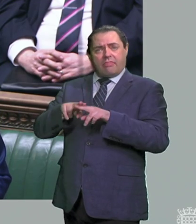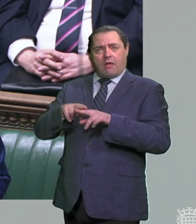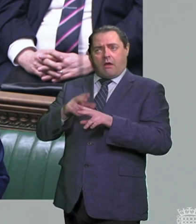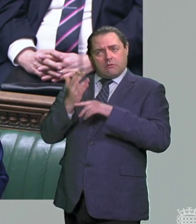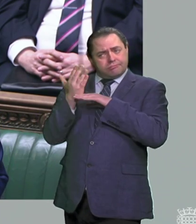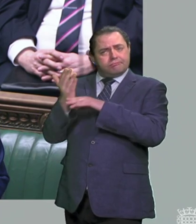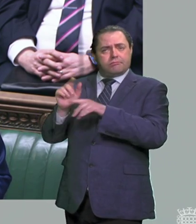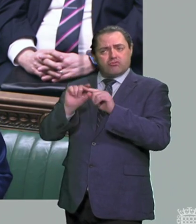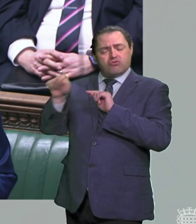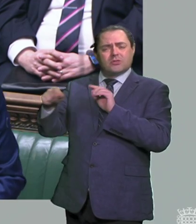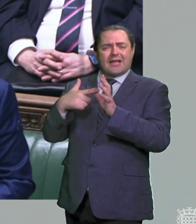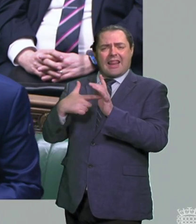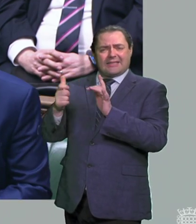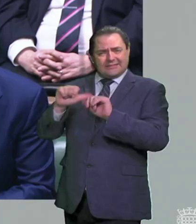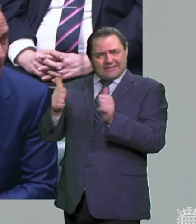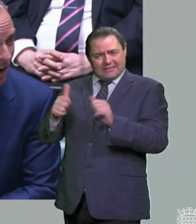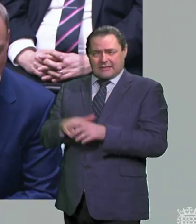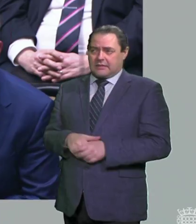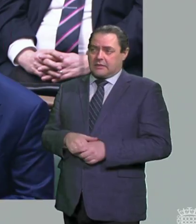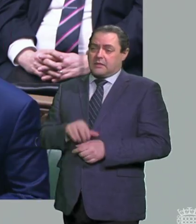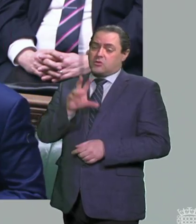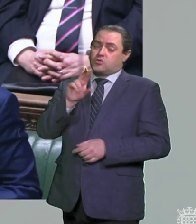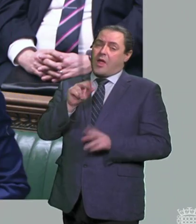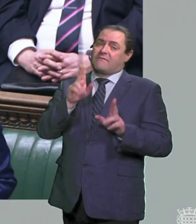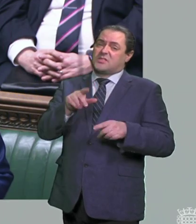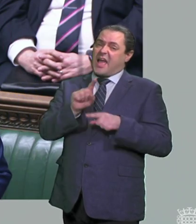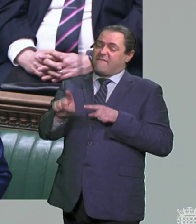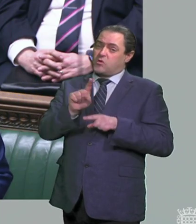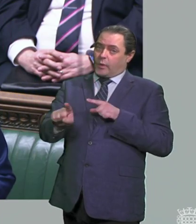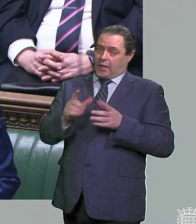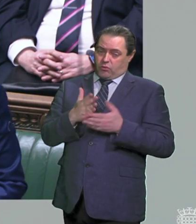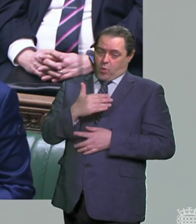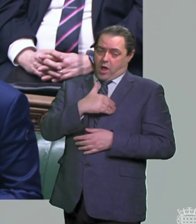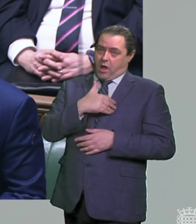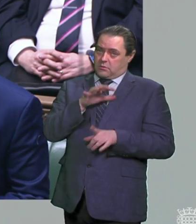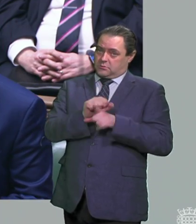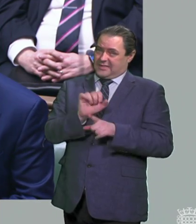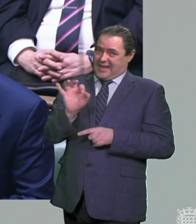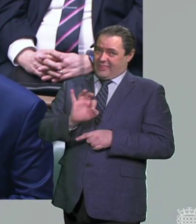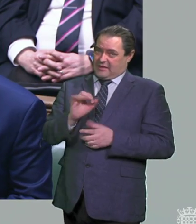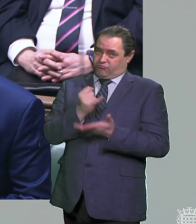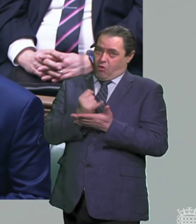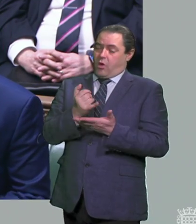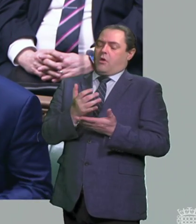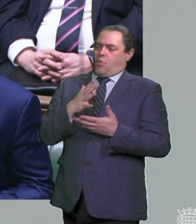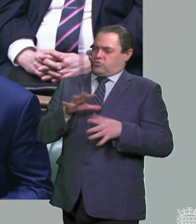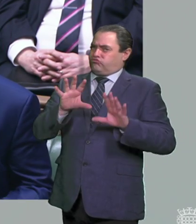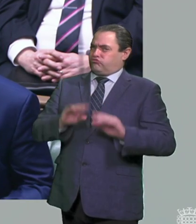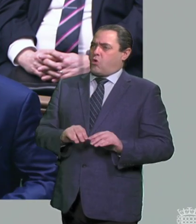We all want to see an end to 12 young people a week dying of undiagnosed heart conditions.